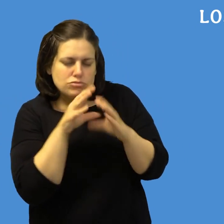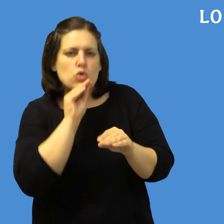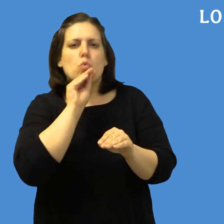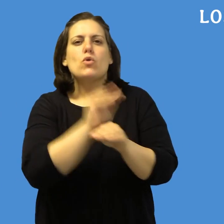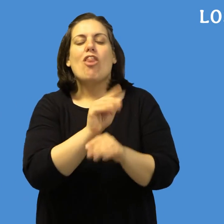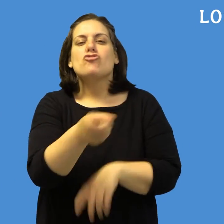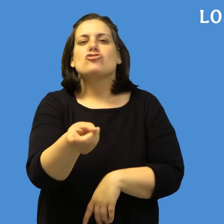cuidar